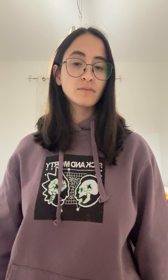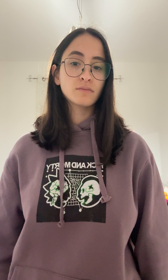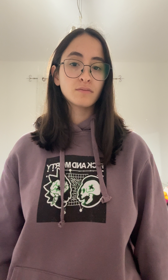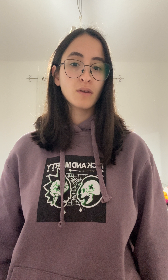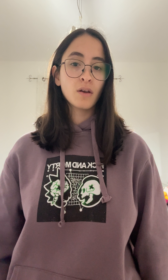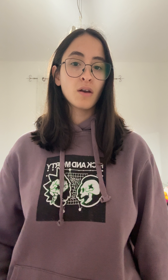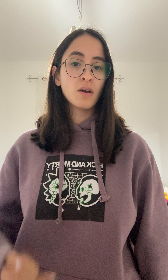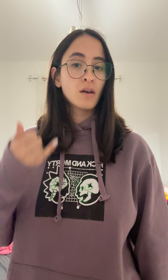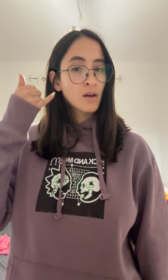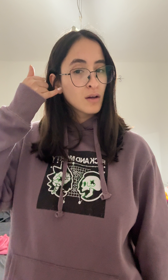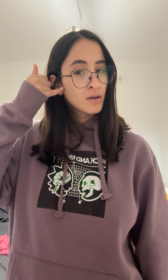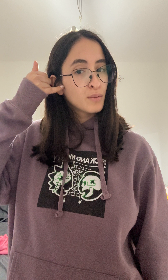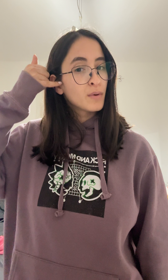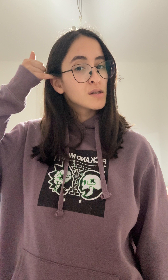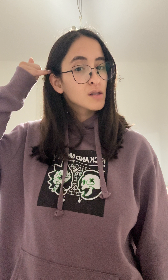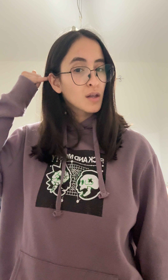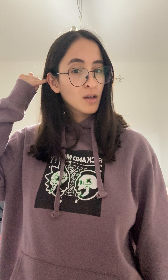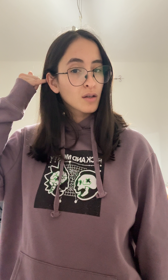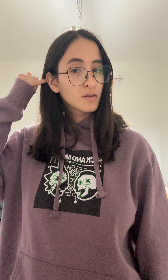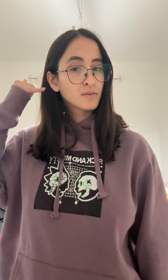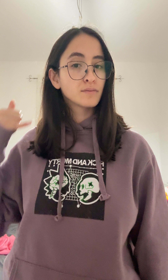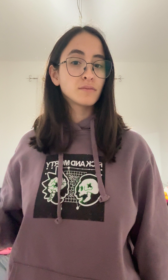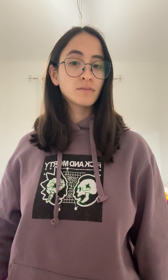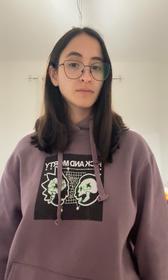פקיד